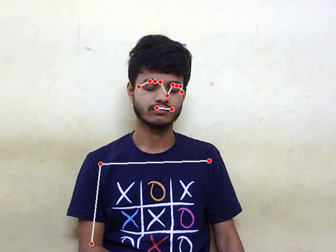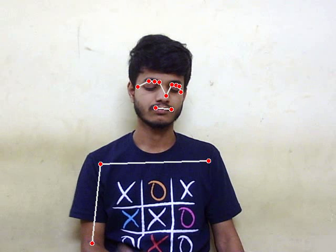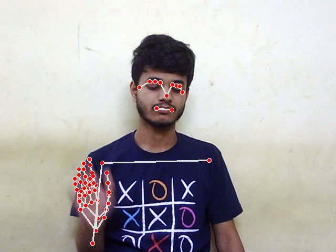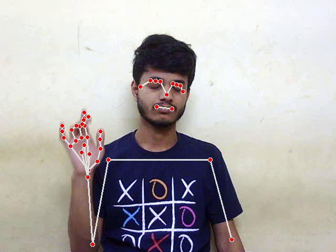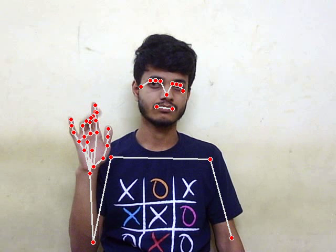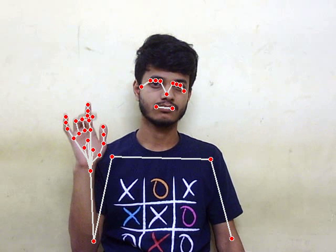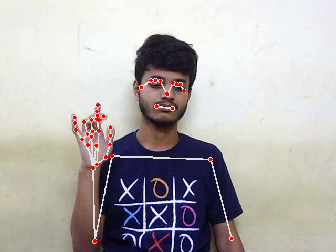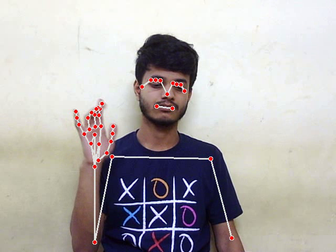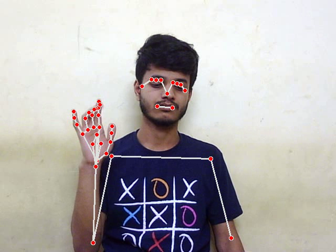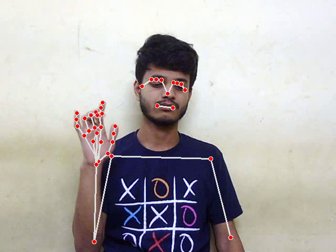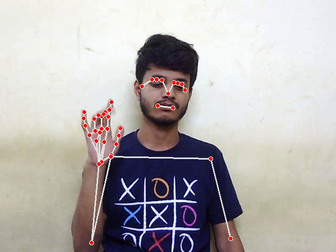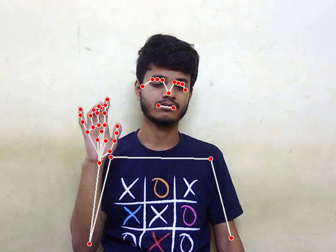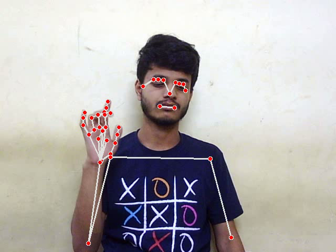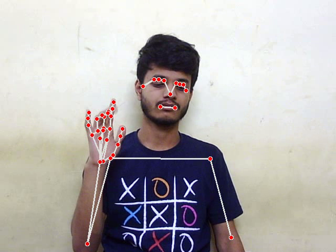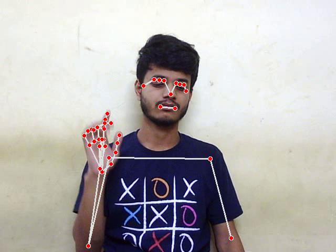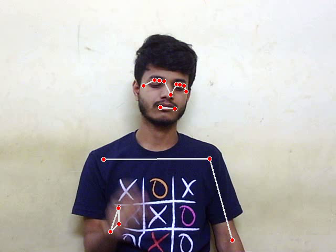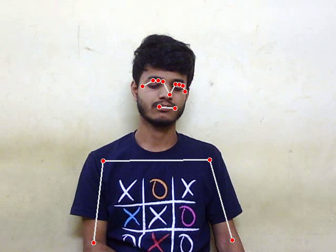why